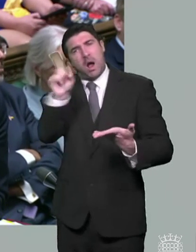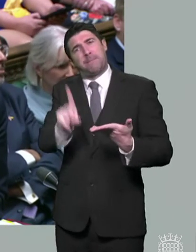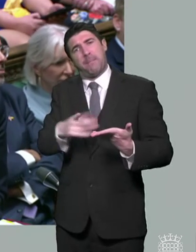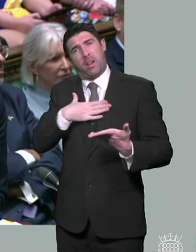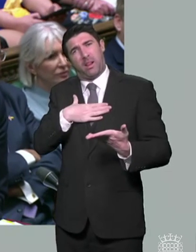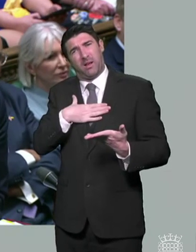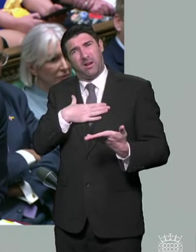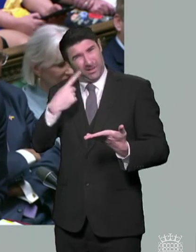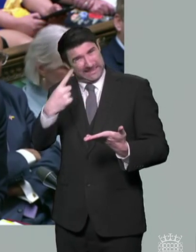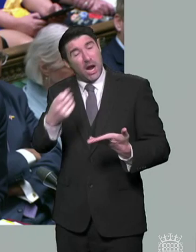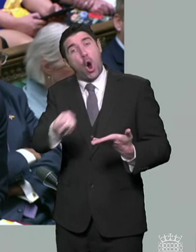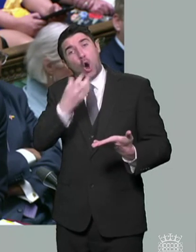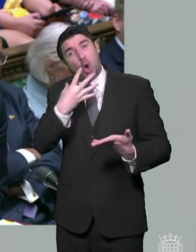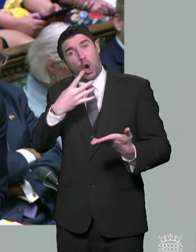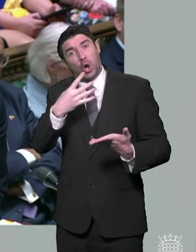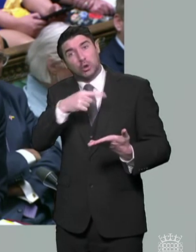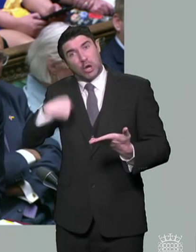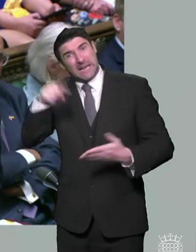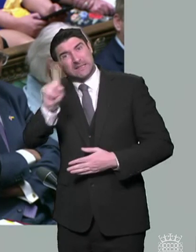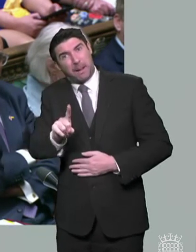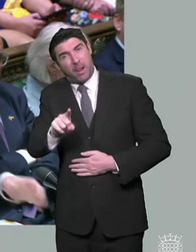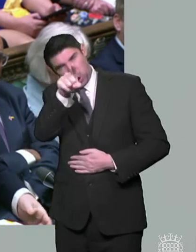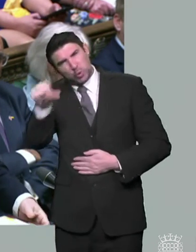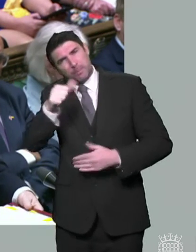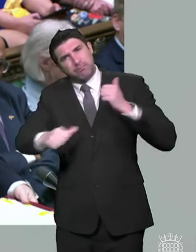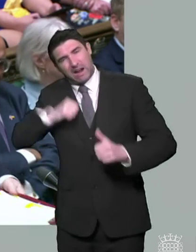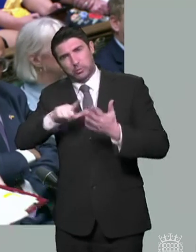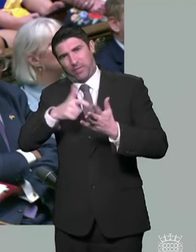Look at what we have done to help the Hong Kong Chinese.